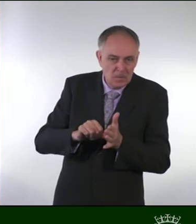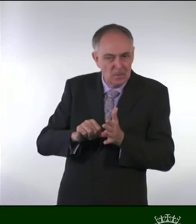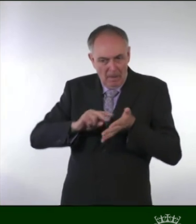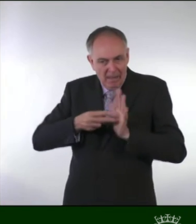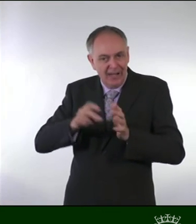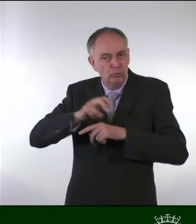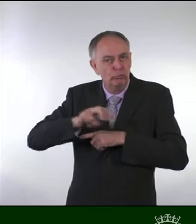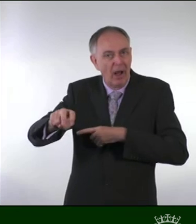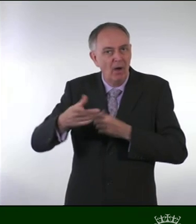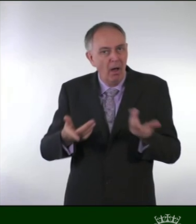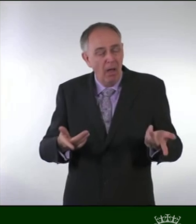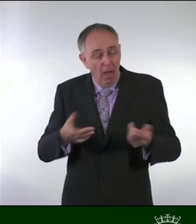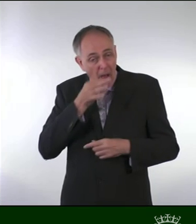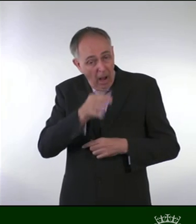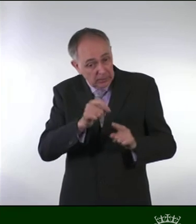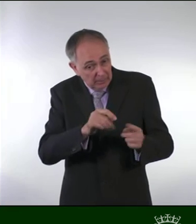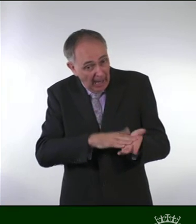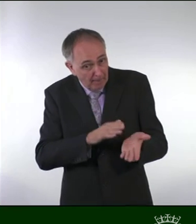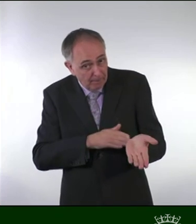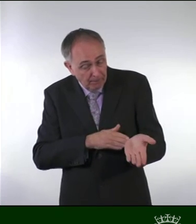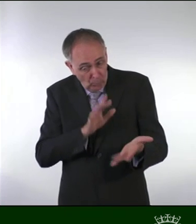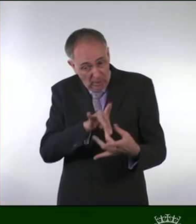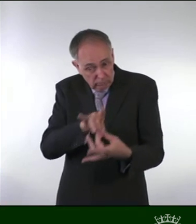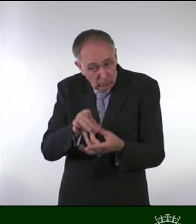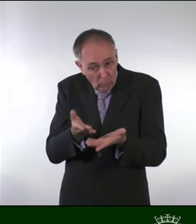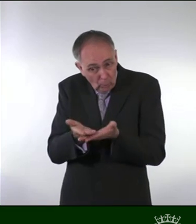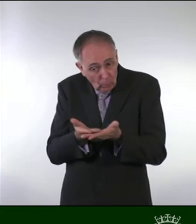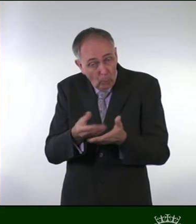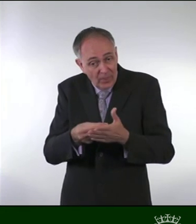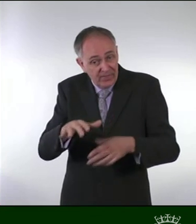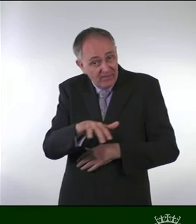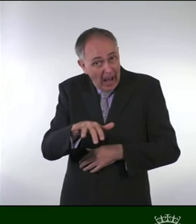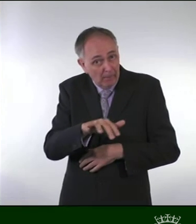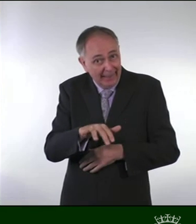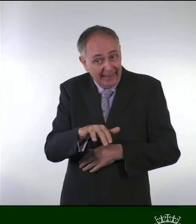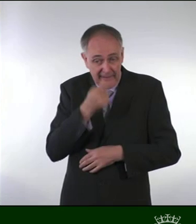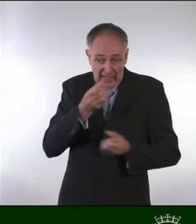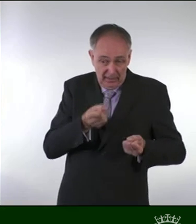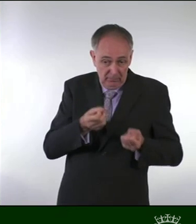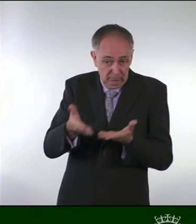Will the Prime Minister offer reassurance that he will work with the family to look at ways in which Eva can access treatment?